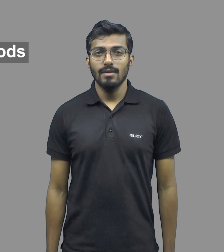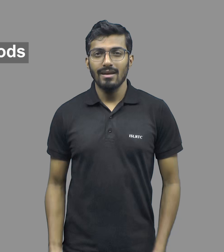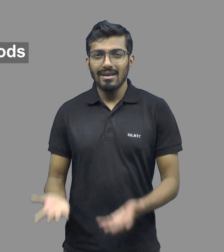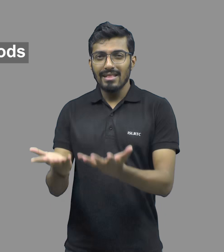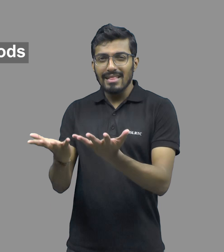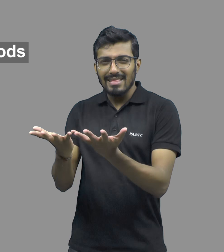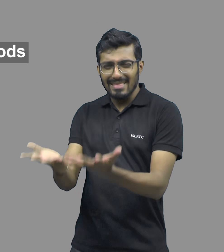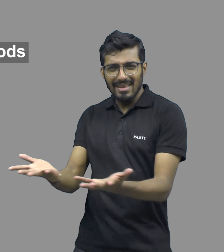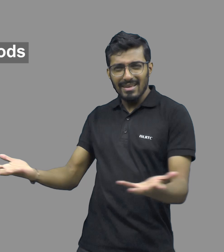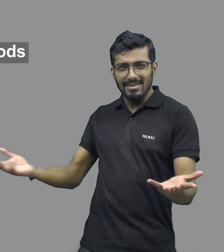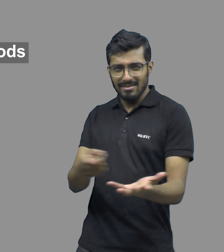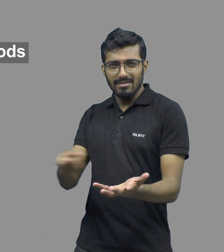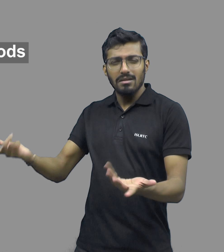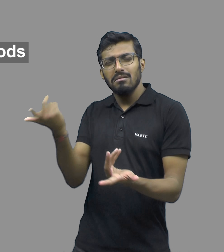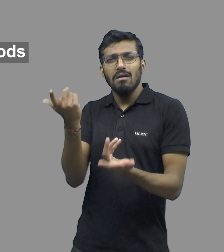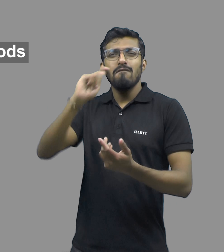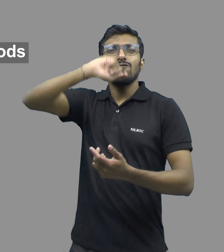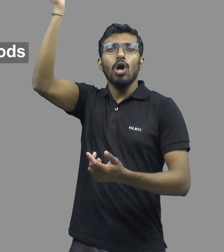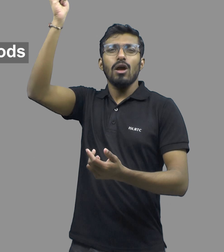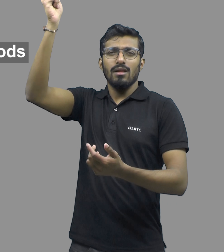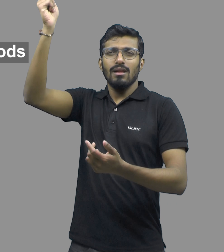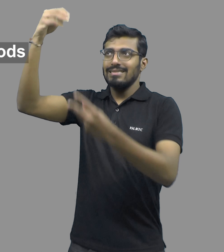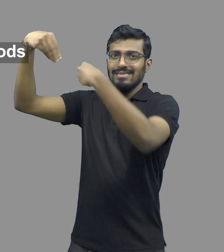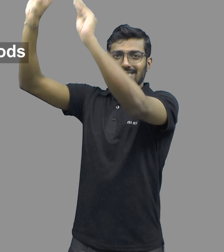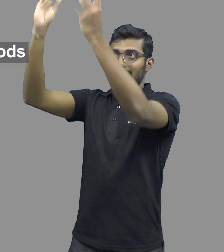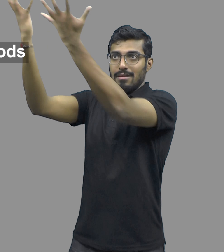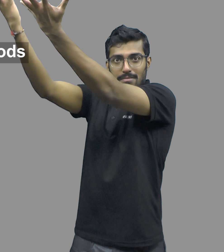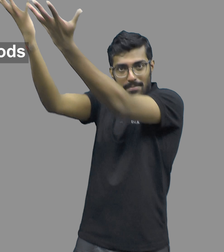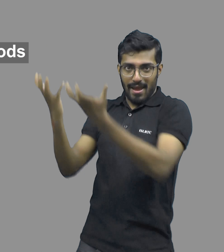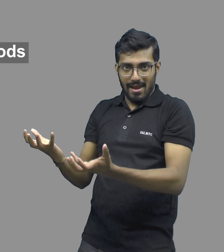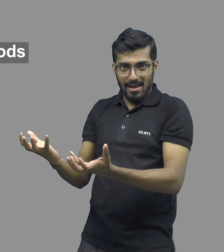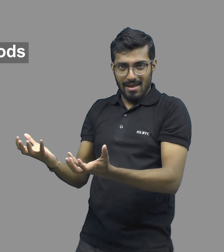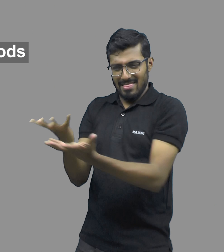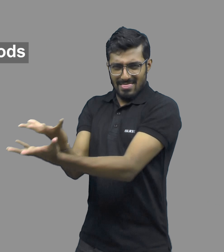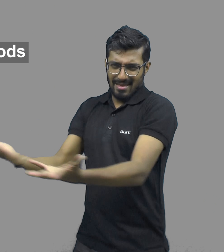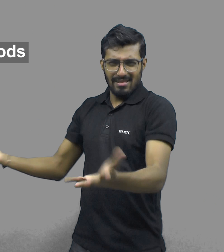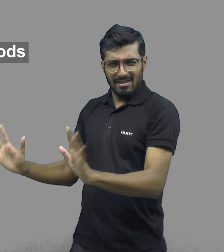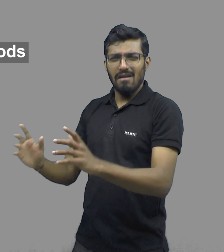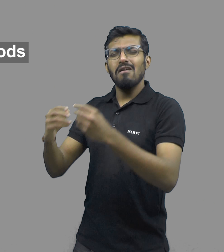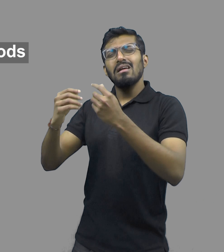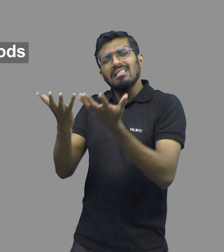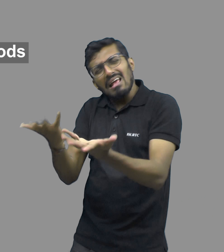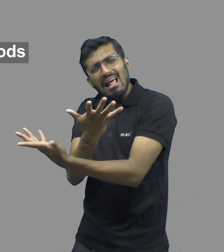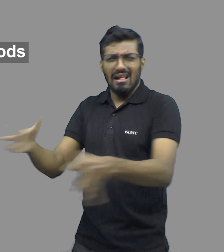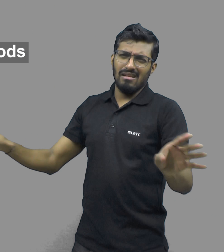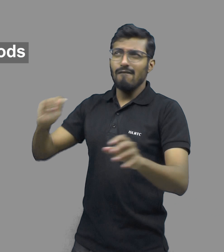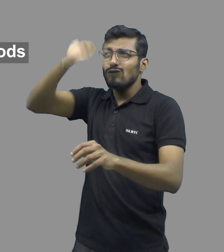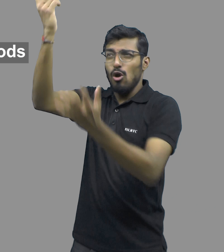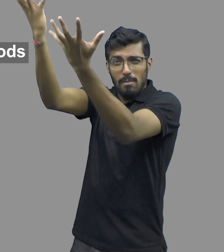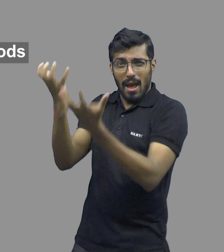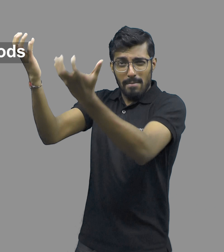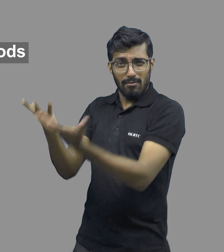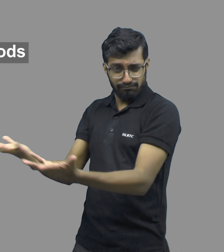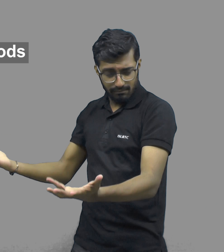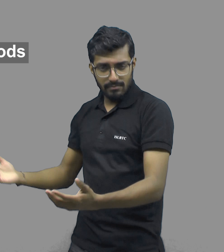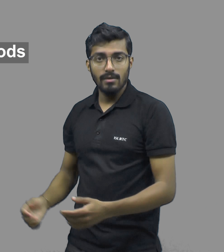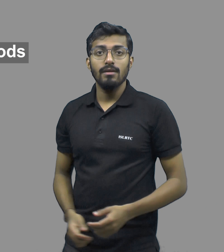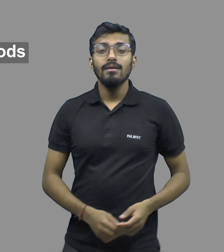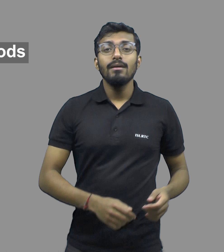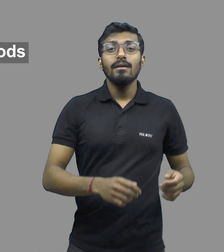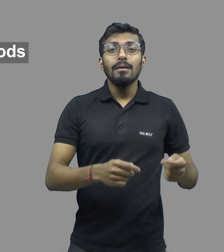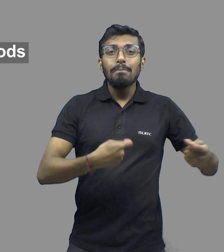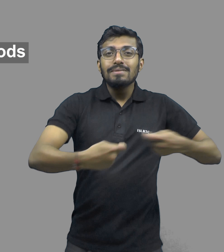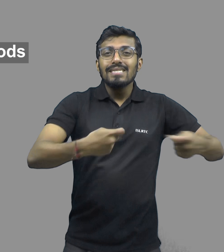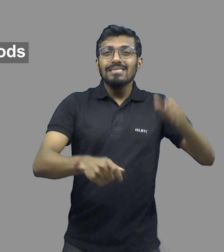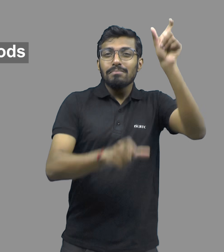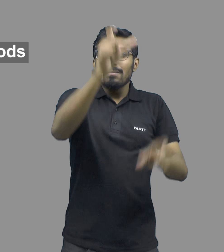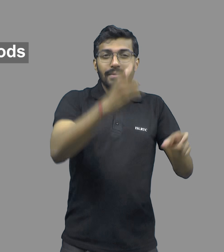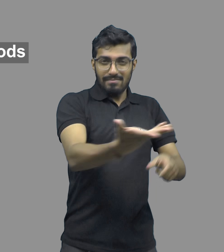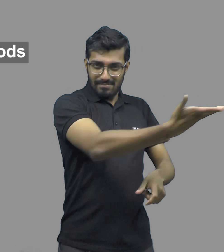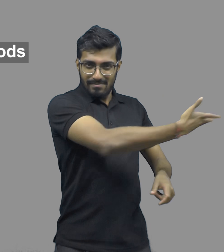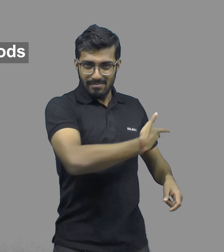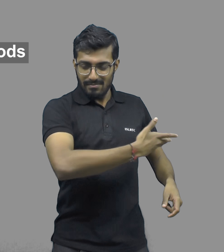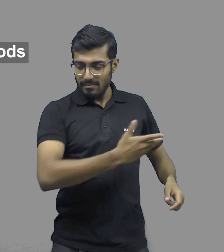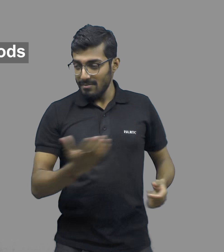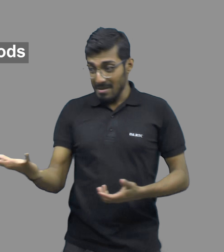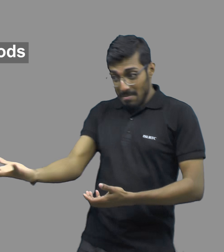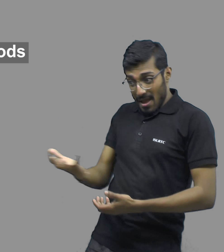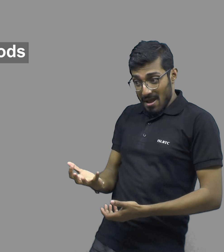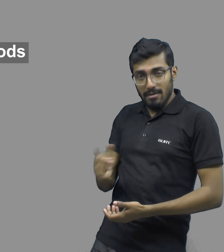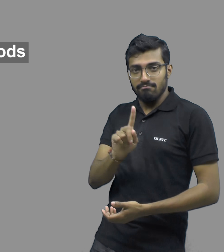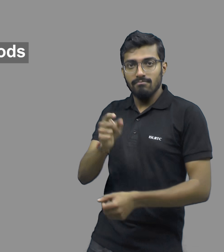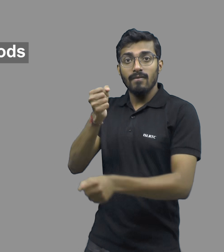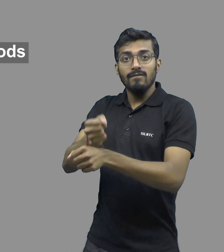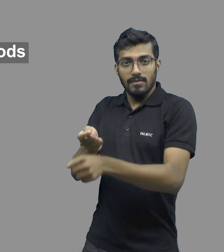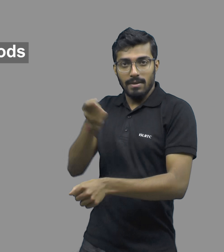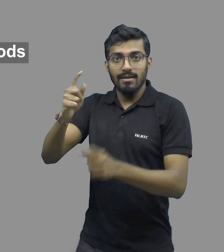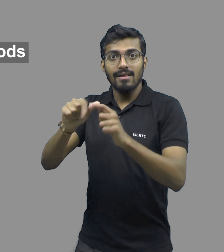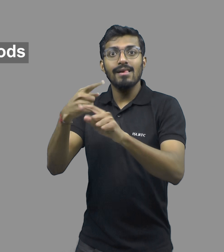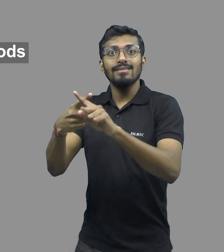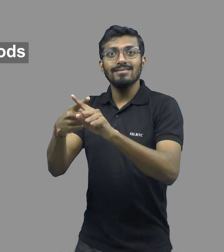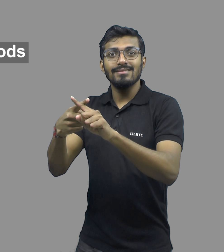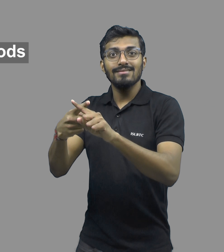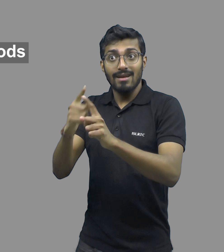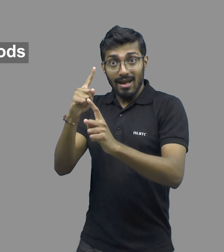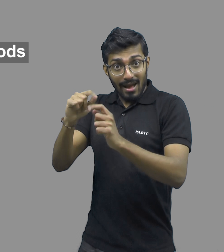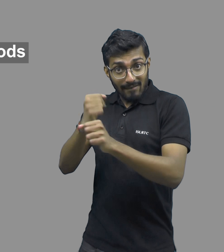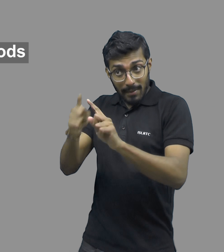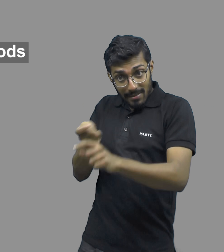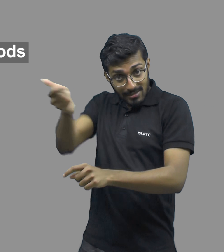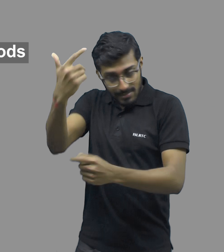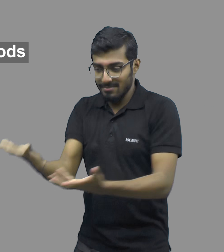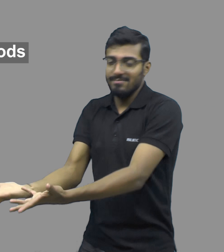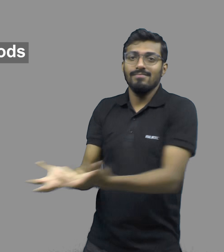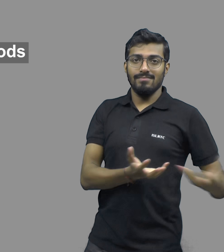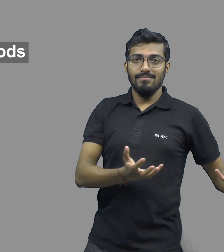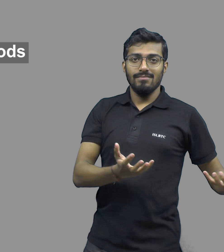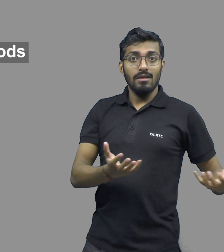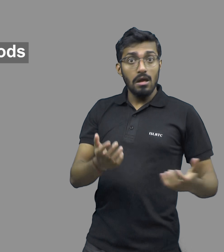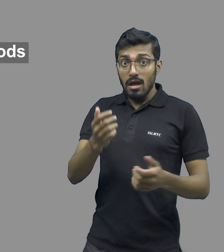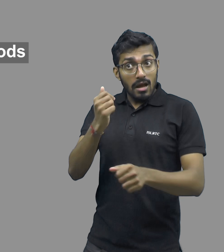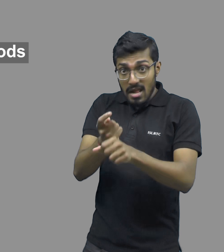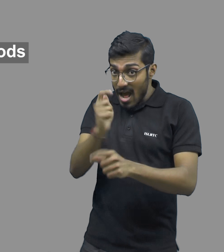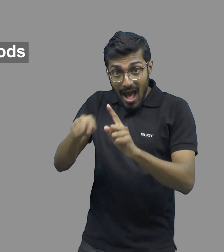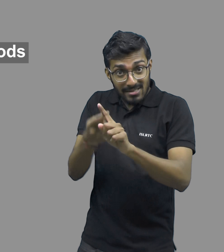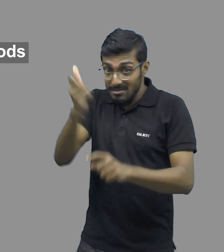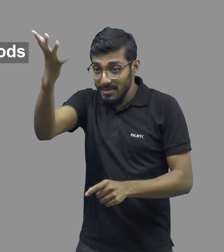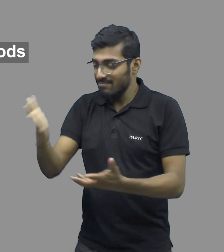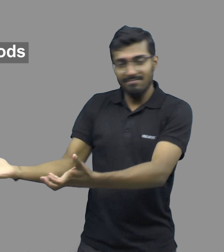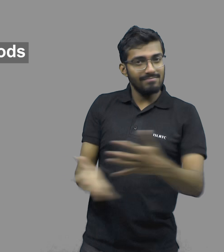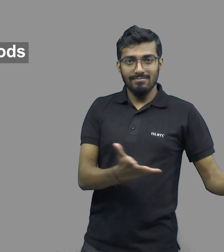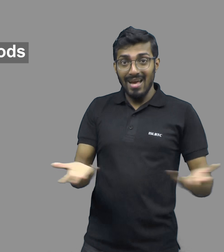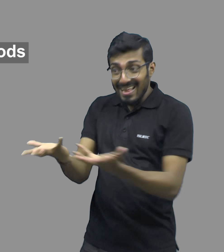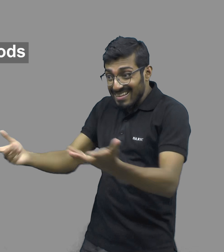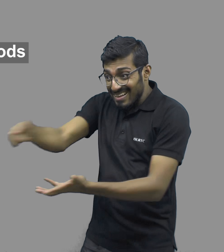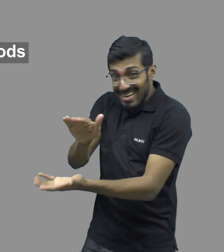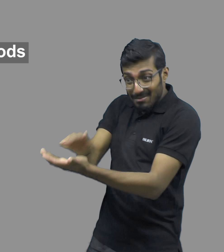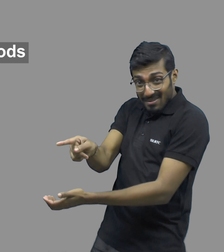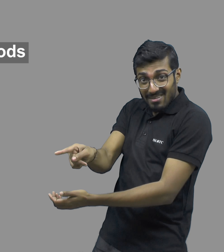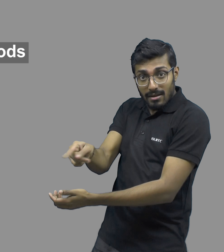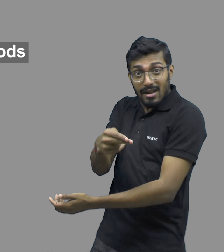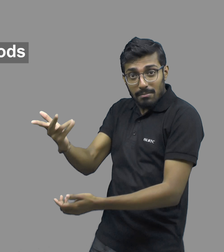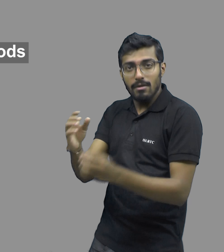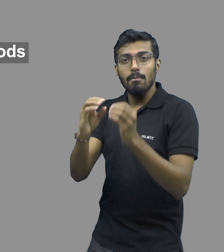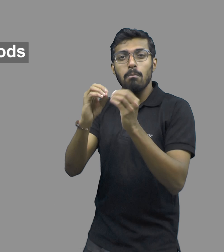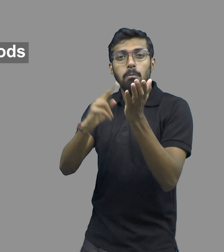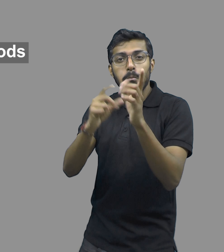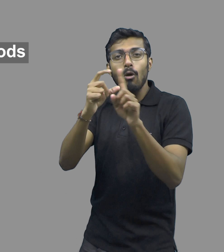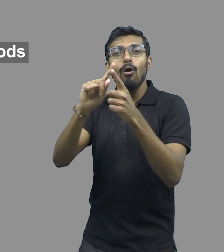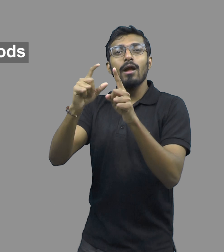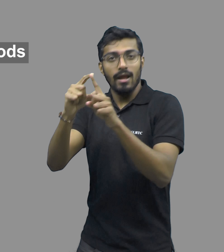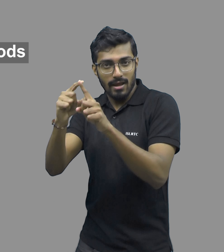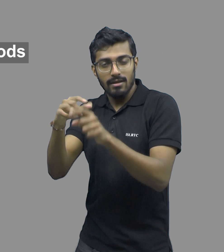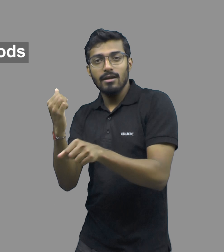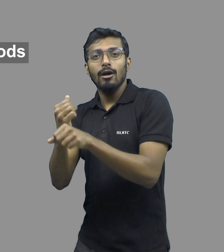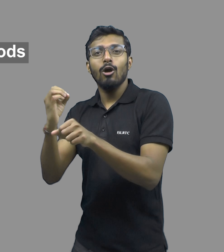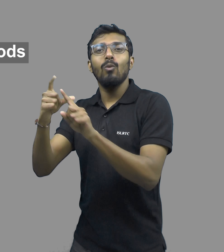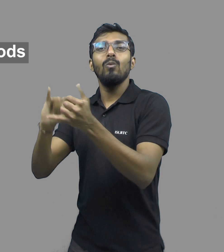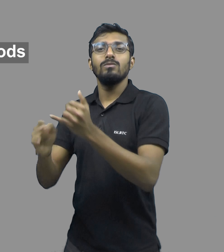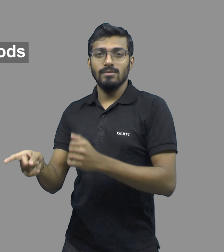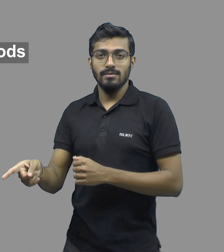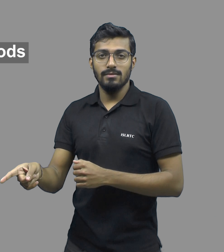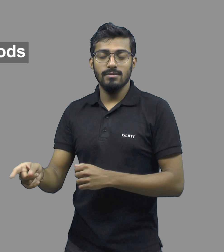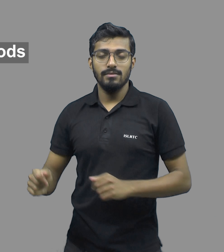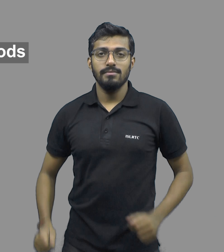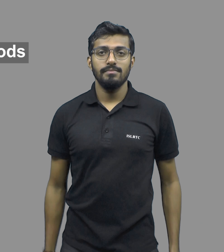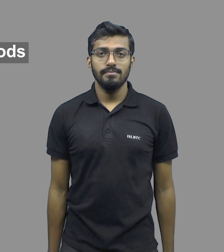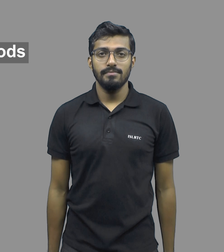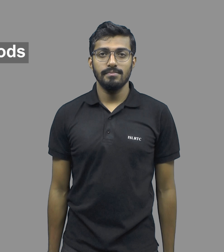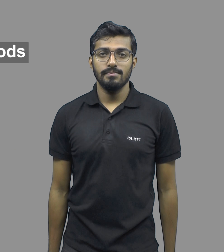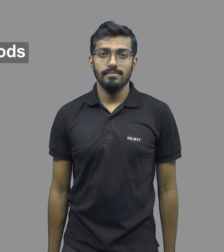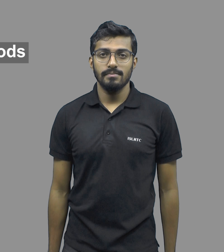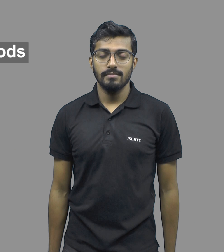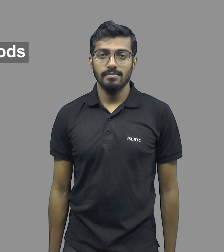Bonded goods